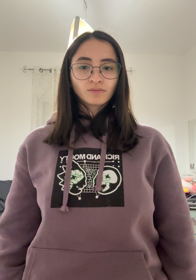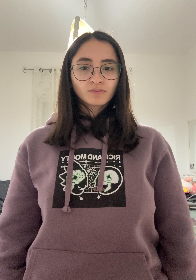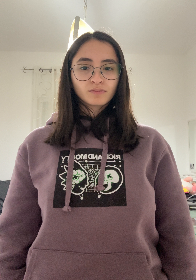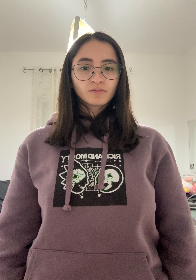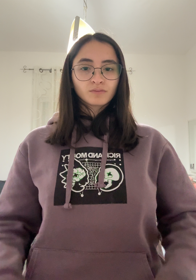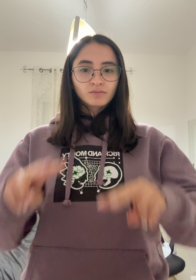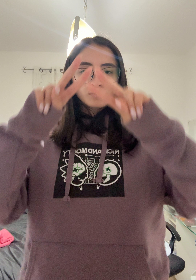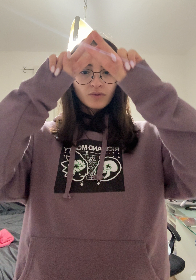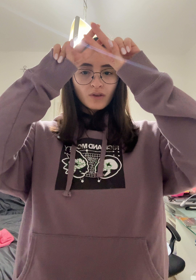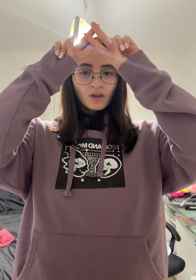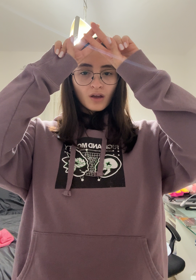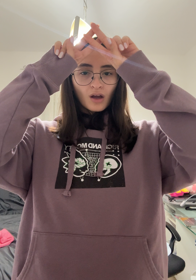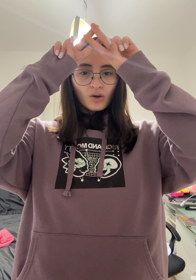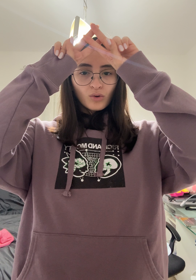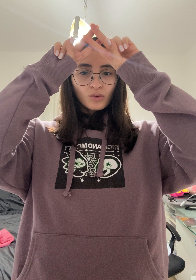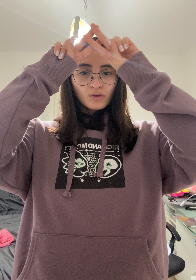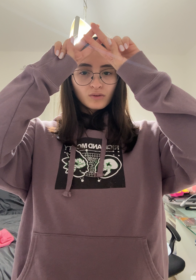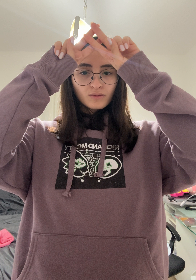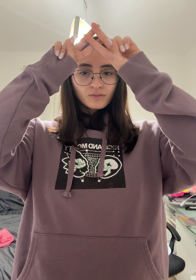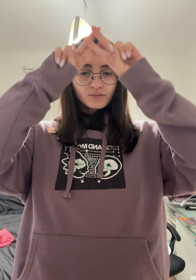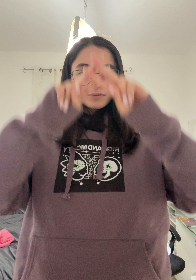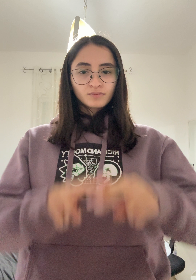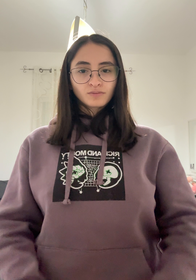אחות מקצוע